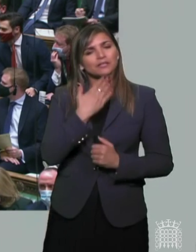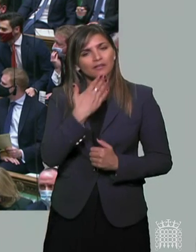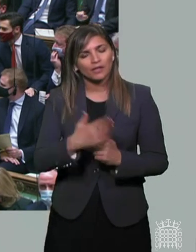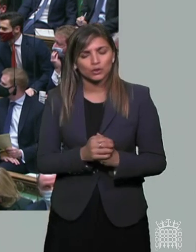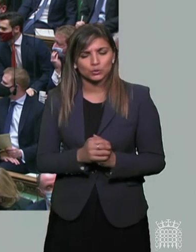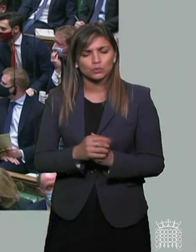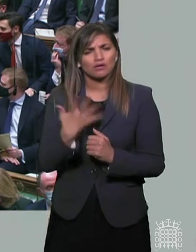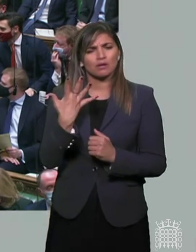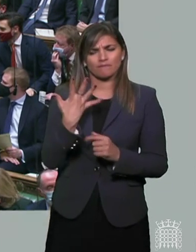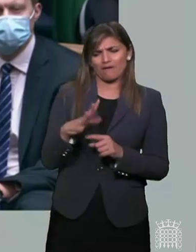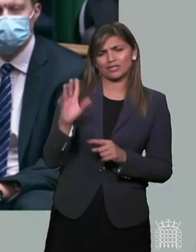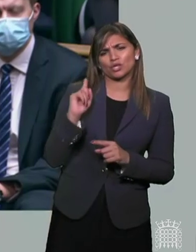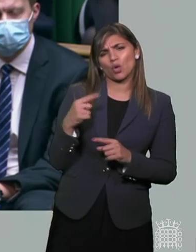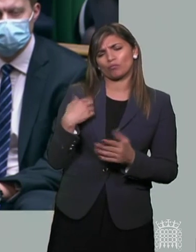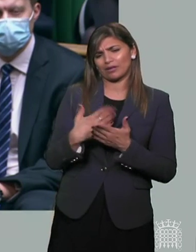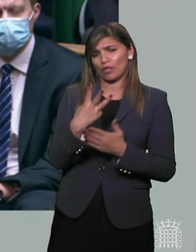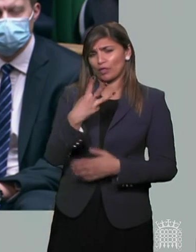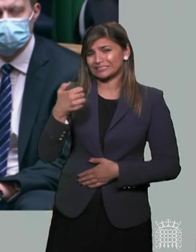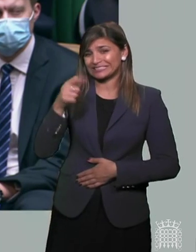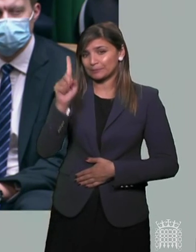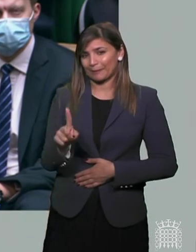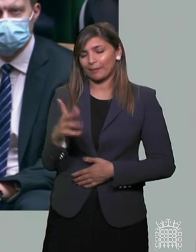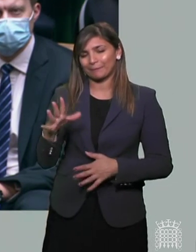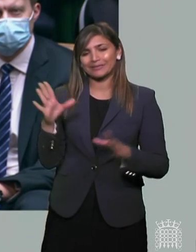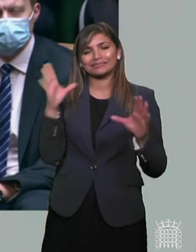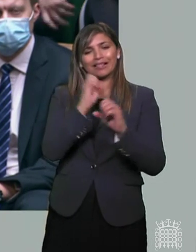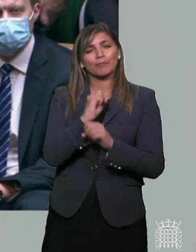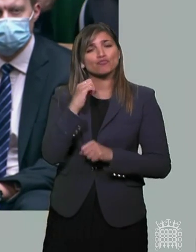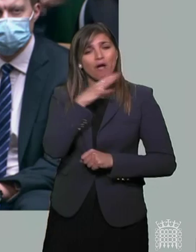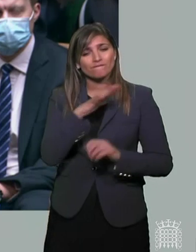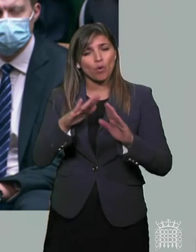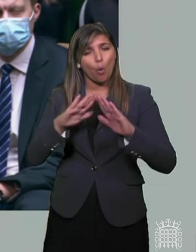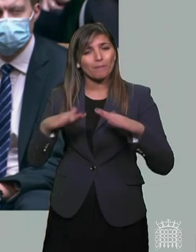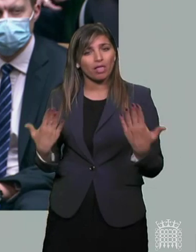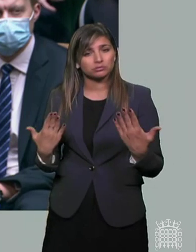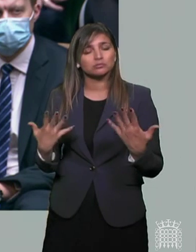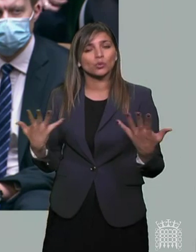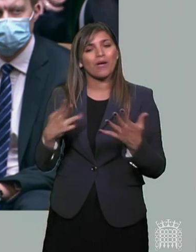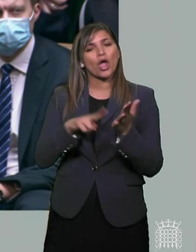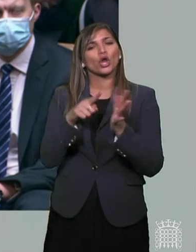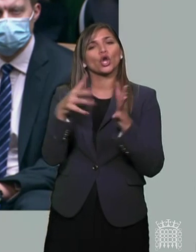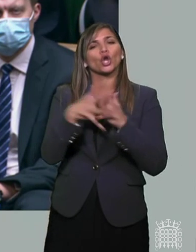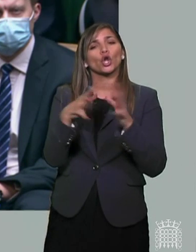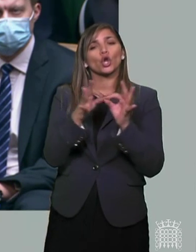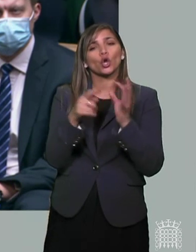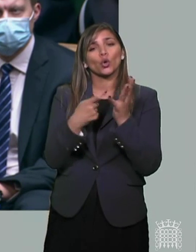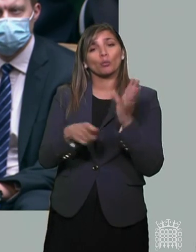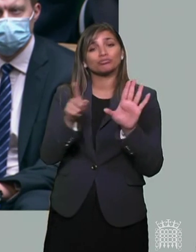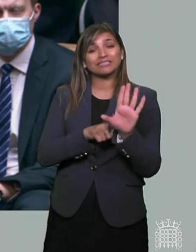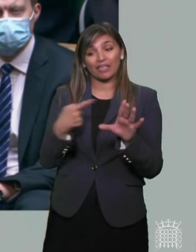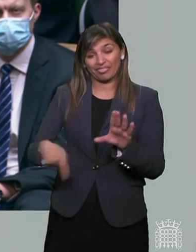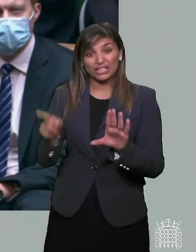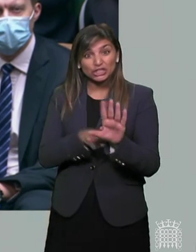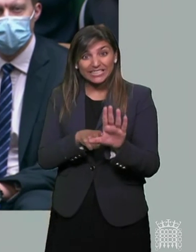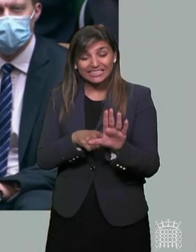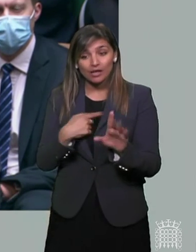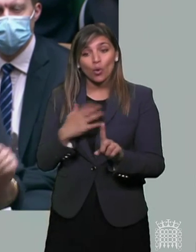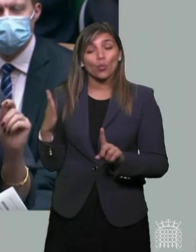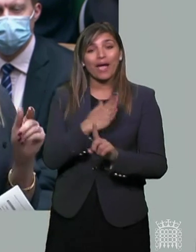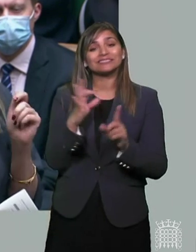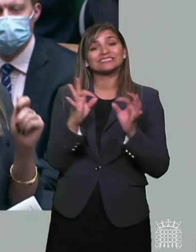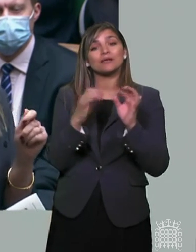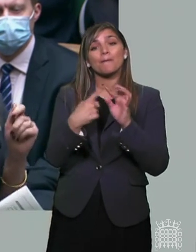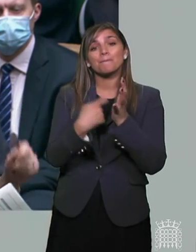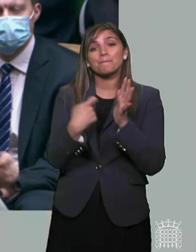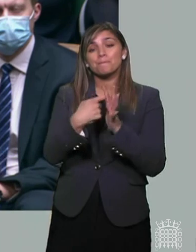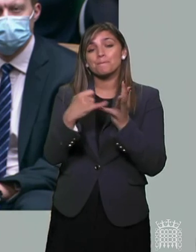Five years ago, 36 people were sleeping rough in the Newbury area; this Christmas, West Berkshire Council has reduced that to zero.